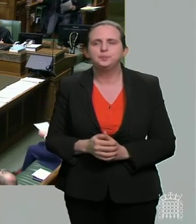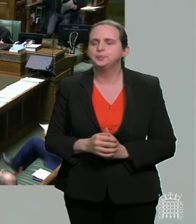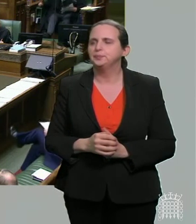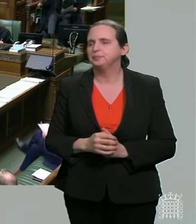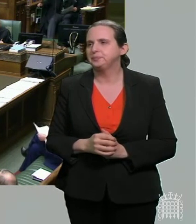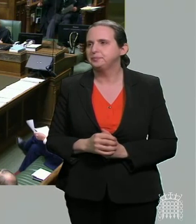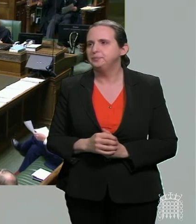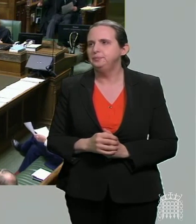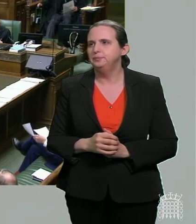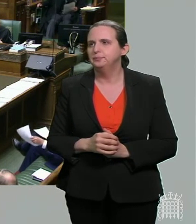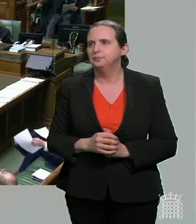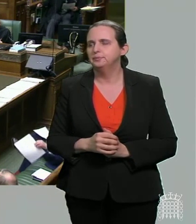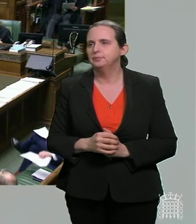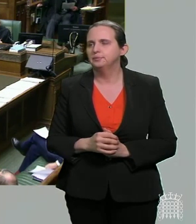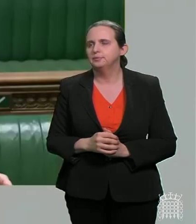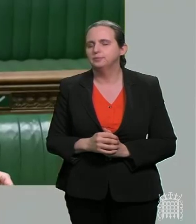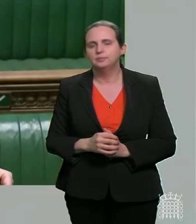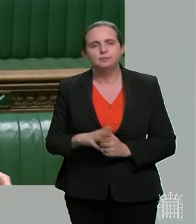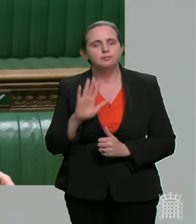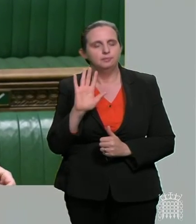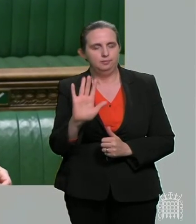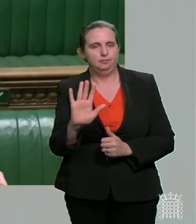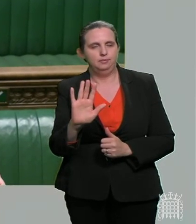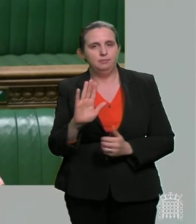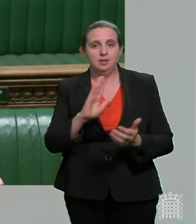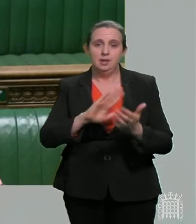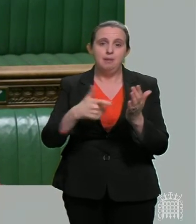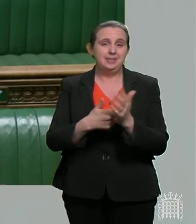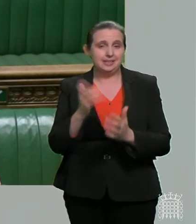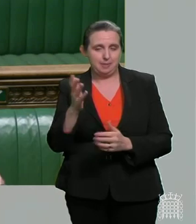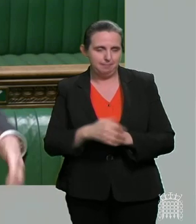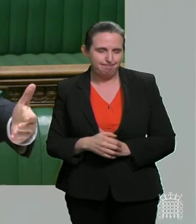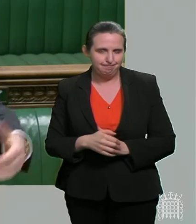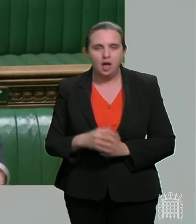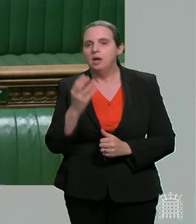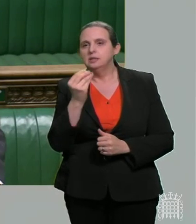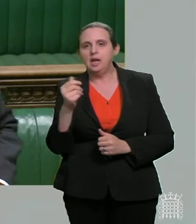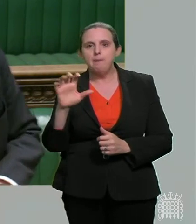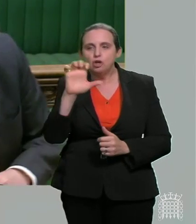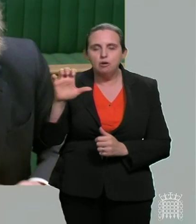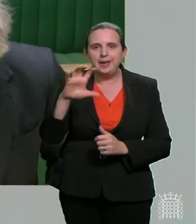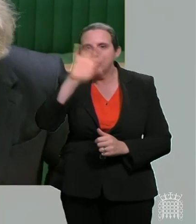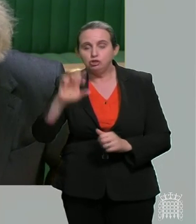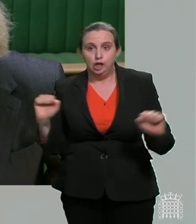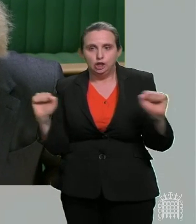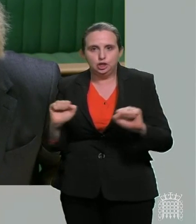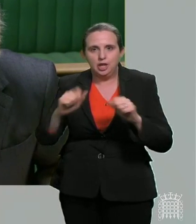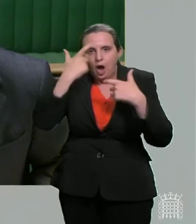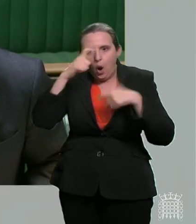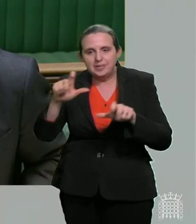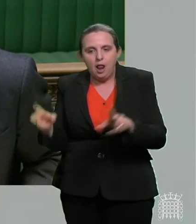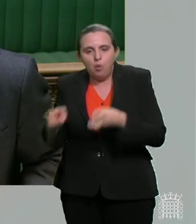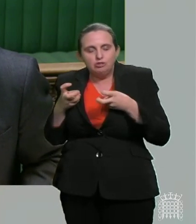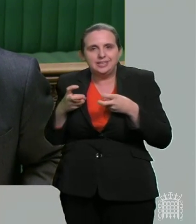There are some countries in Europe that do not even have a hotel quarantine scheme such as the one that we are putting in on Monday.